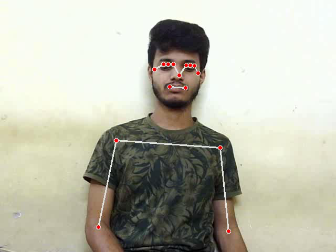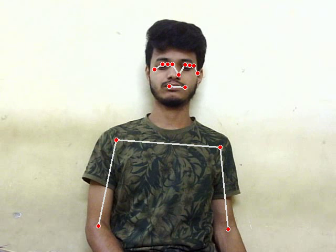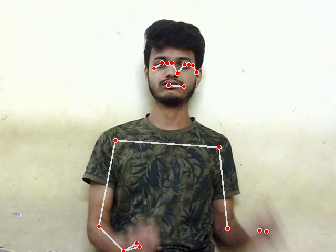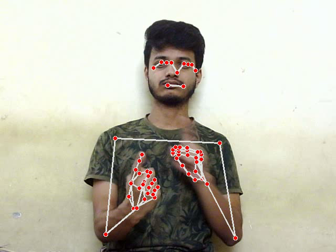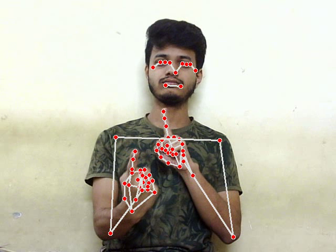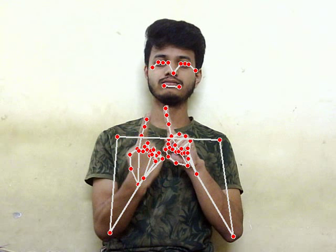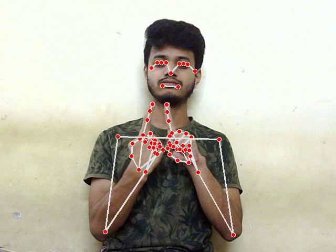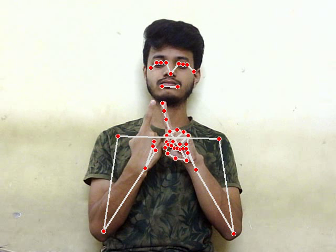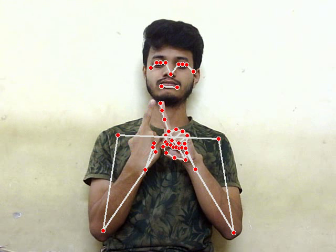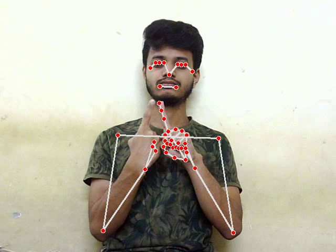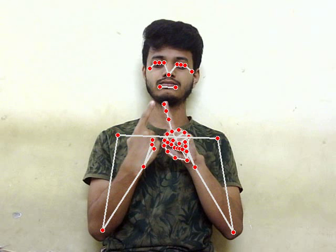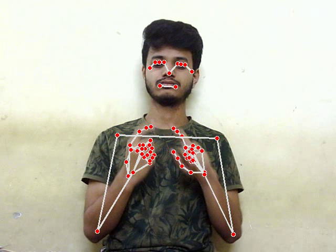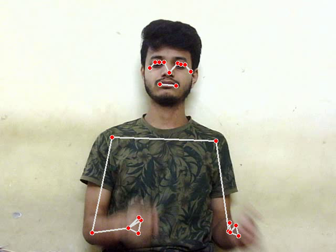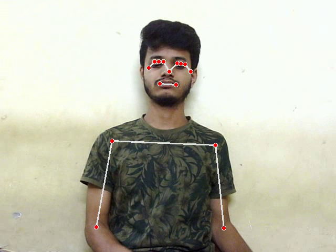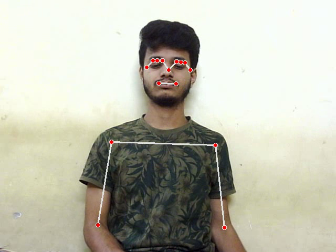meet